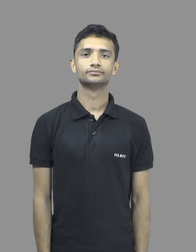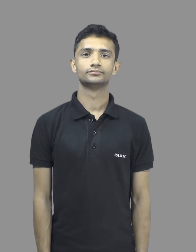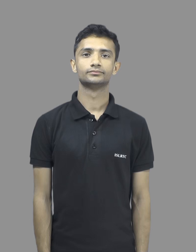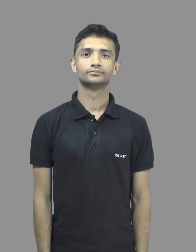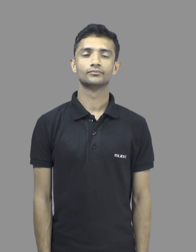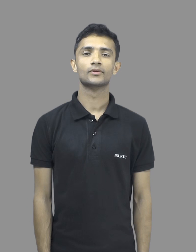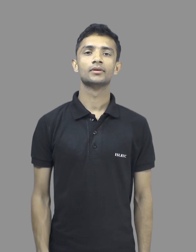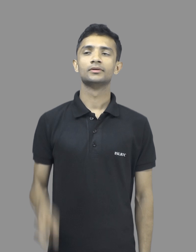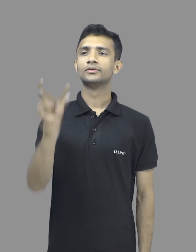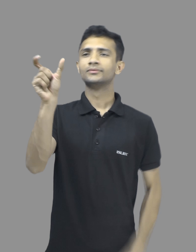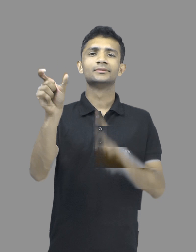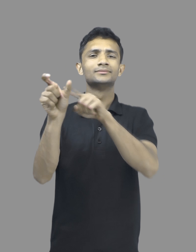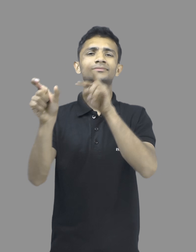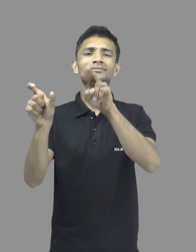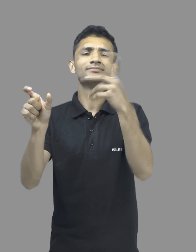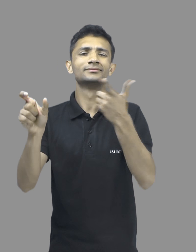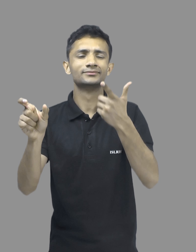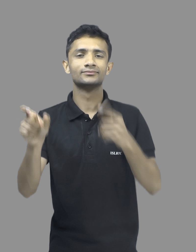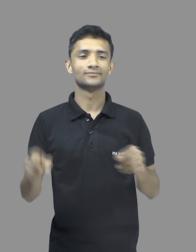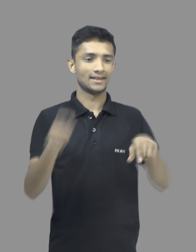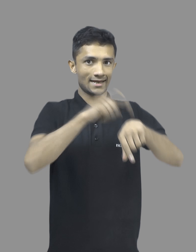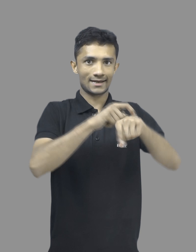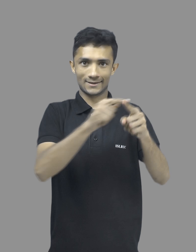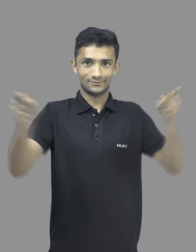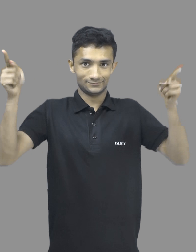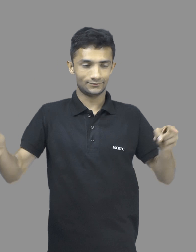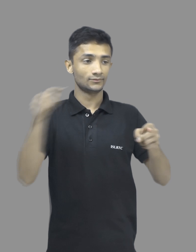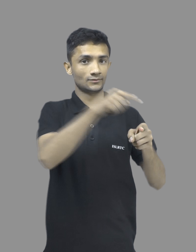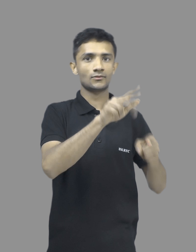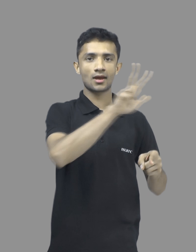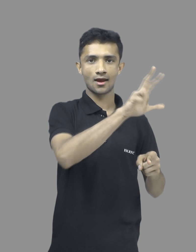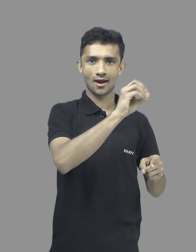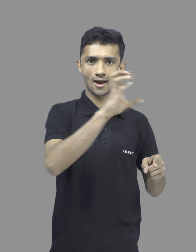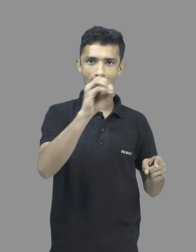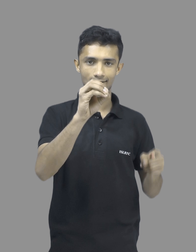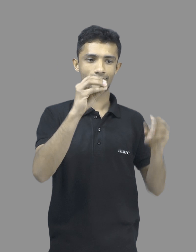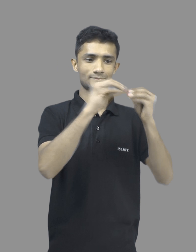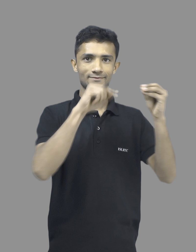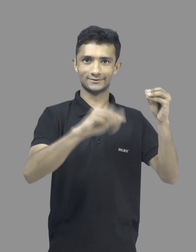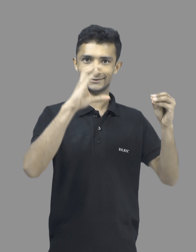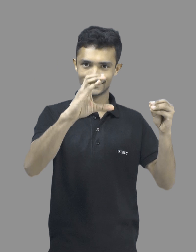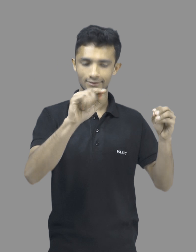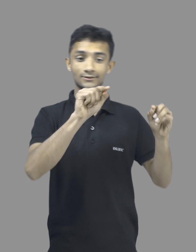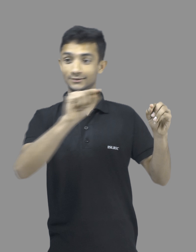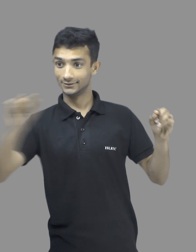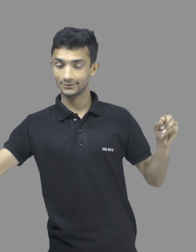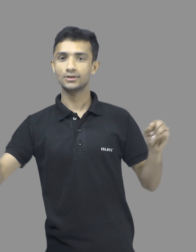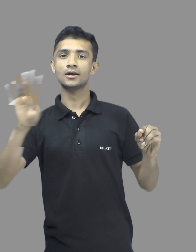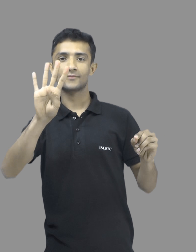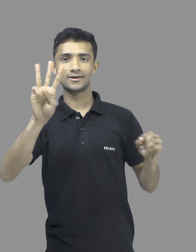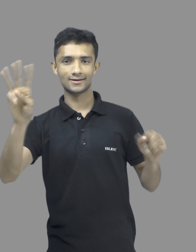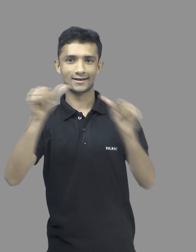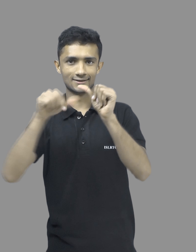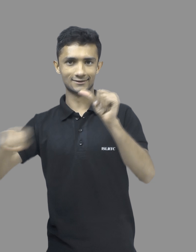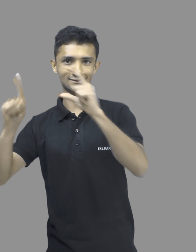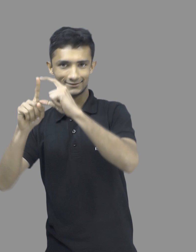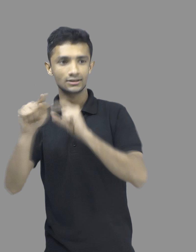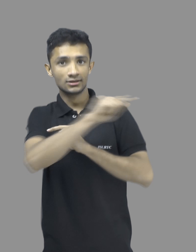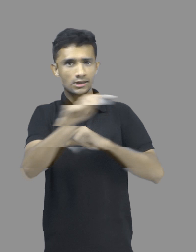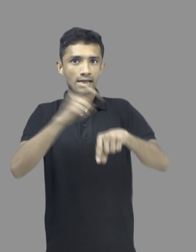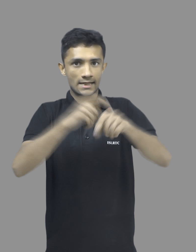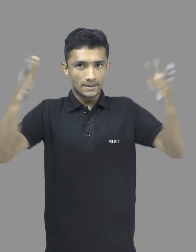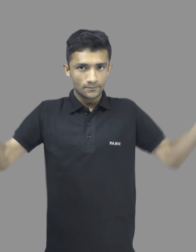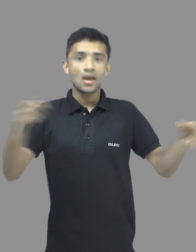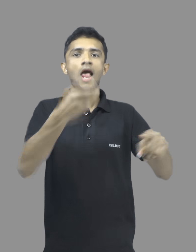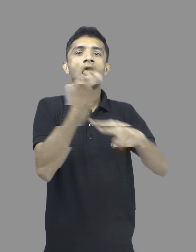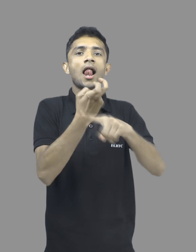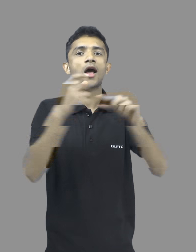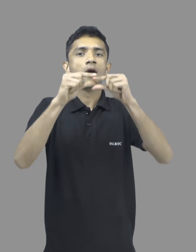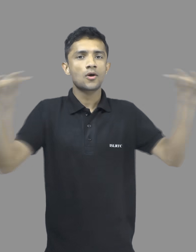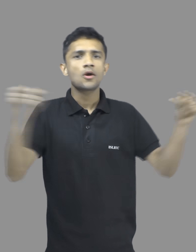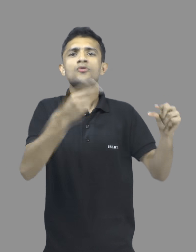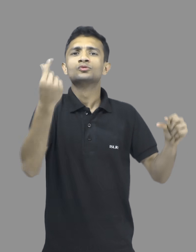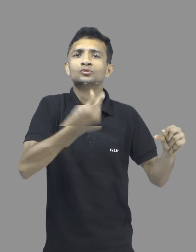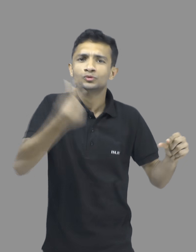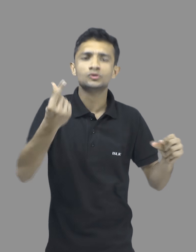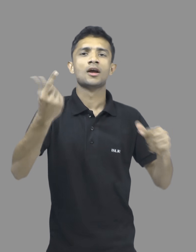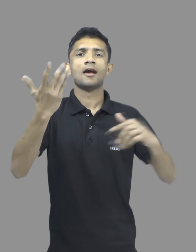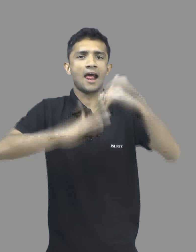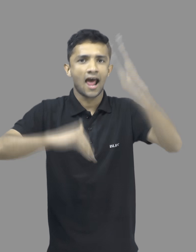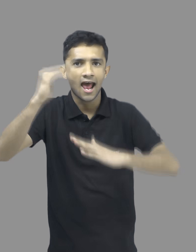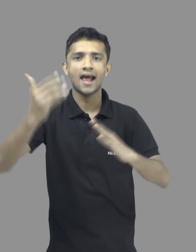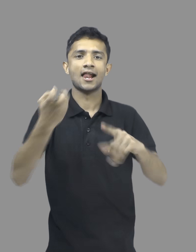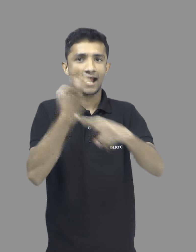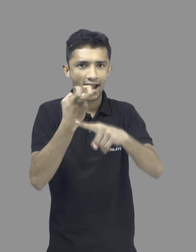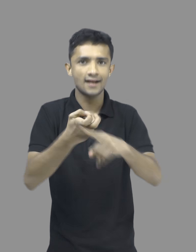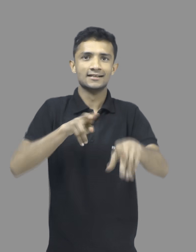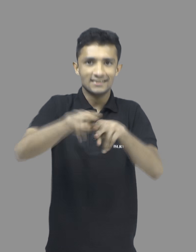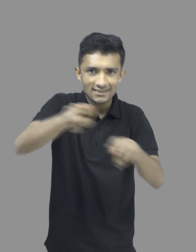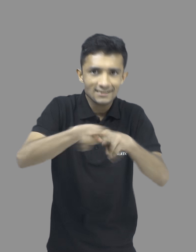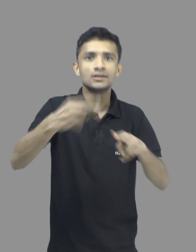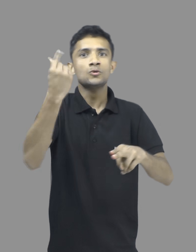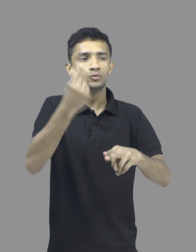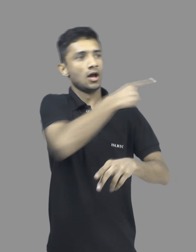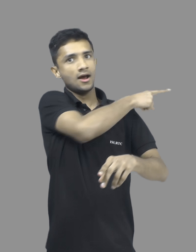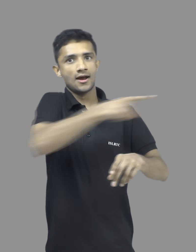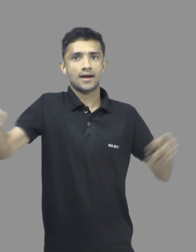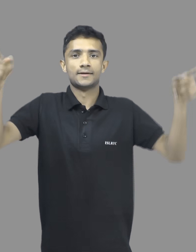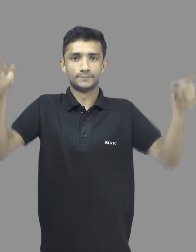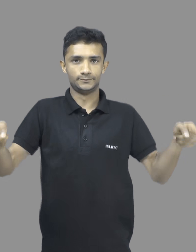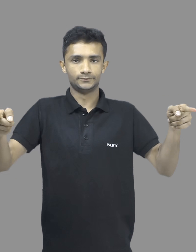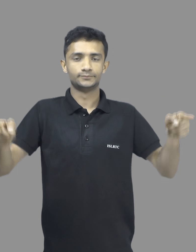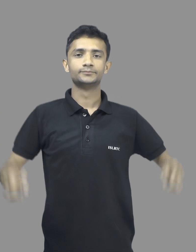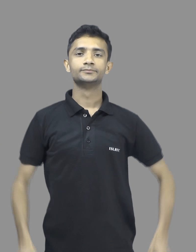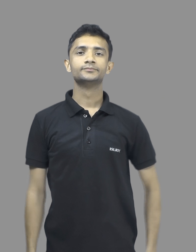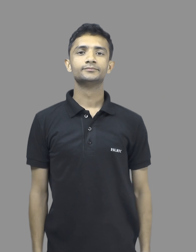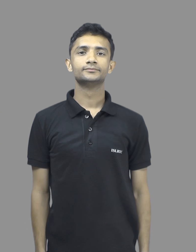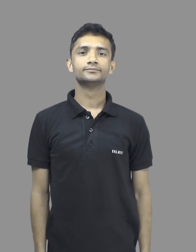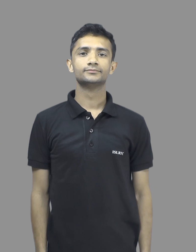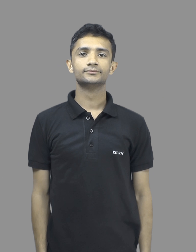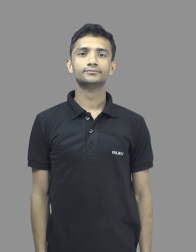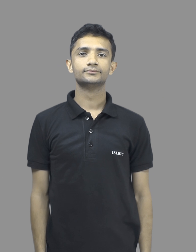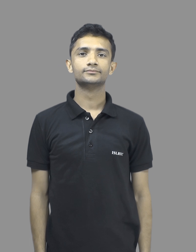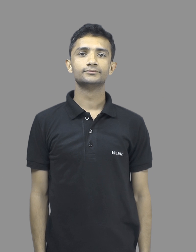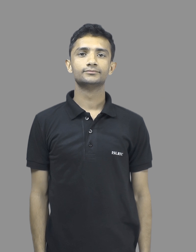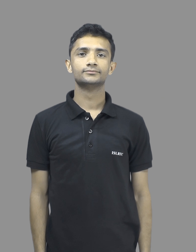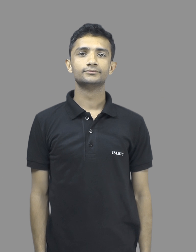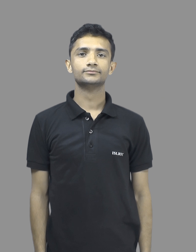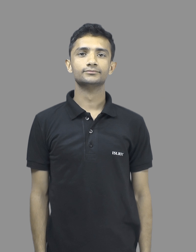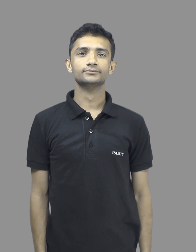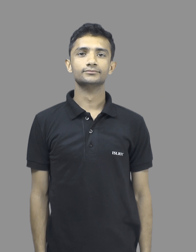Iron Age